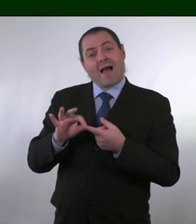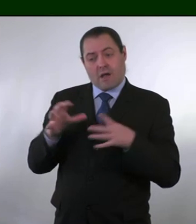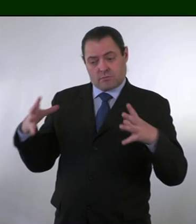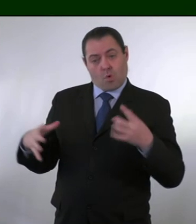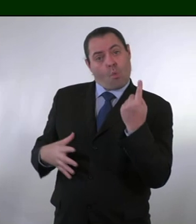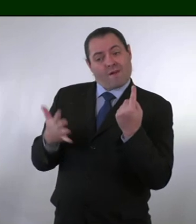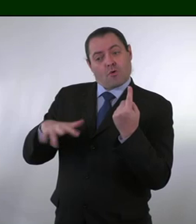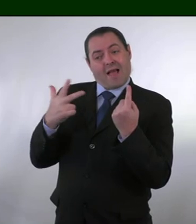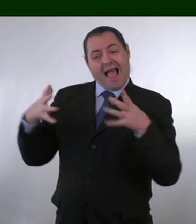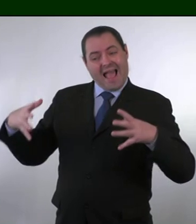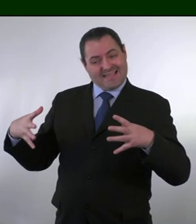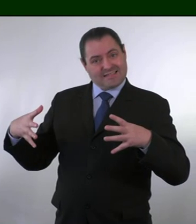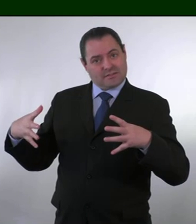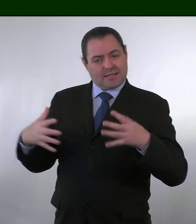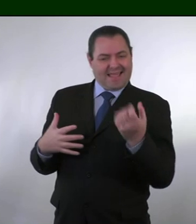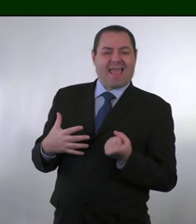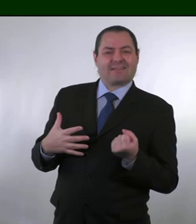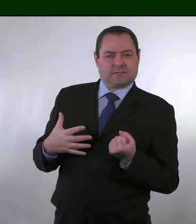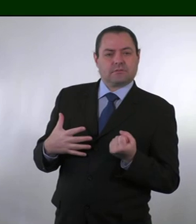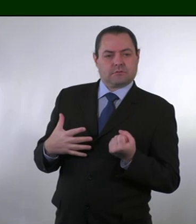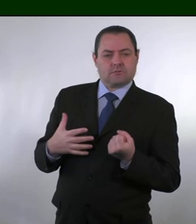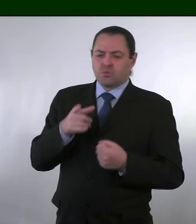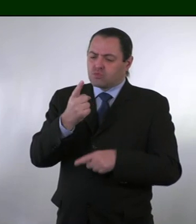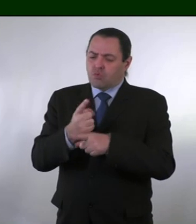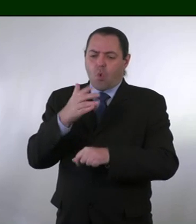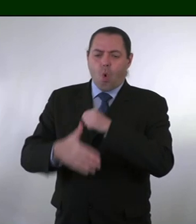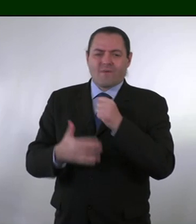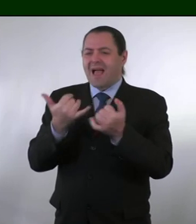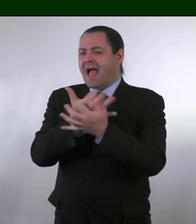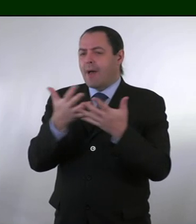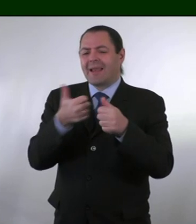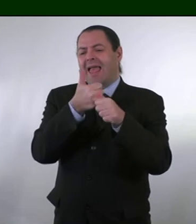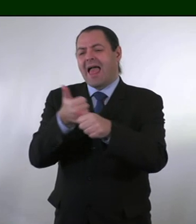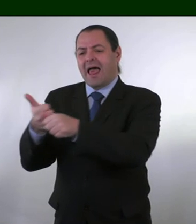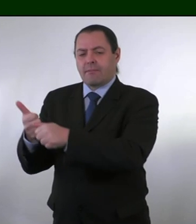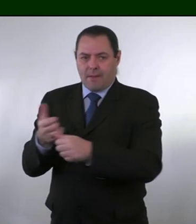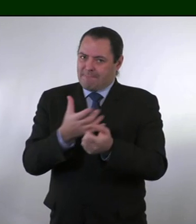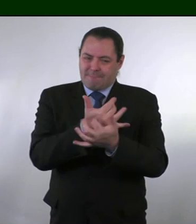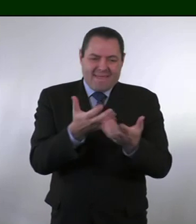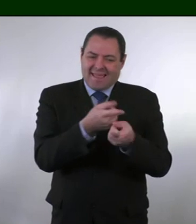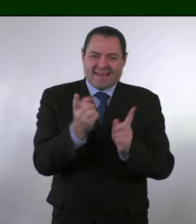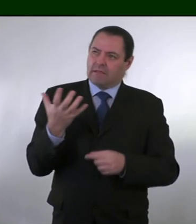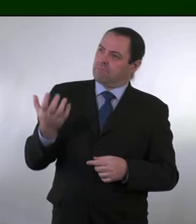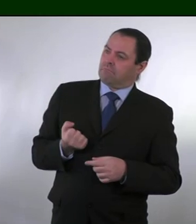The Prime Minister always does this: he talks about the number of people he is helping but ignores the huge numbers falling through the gap.